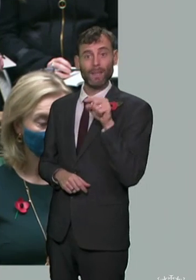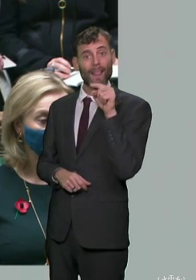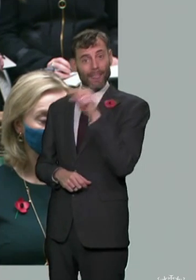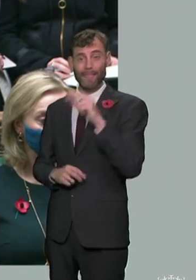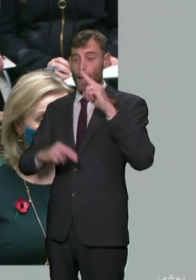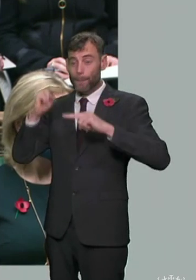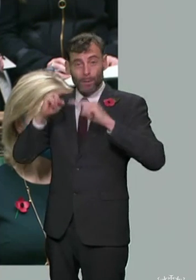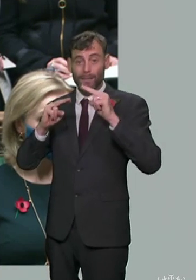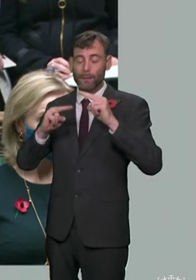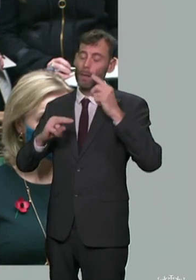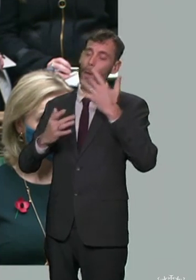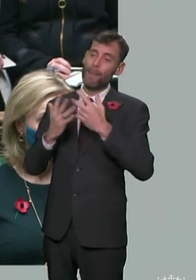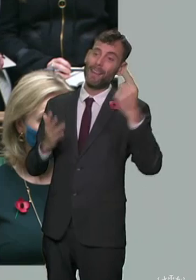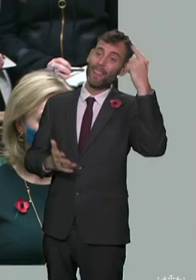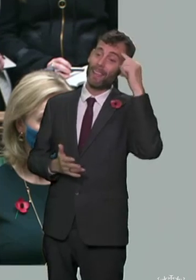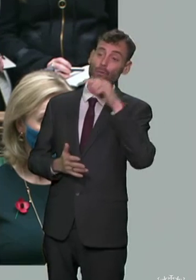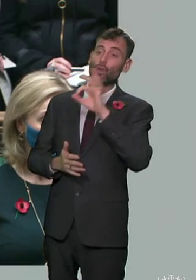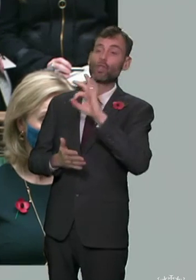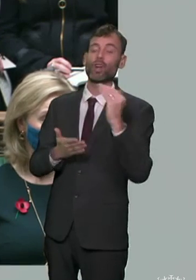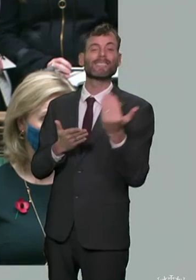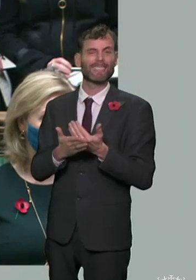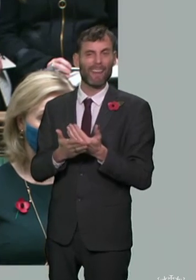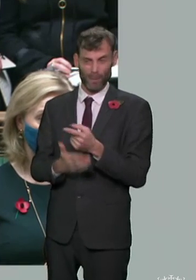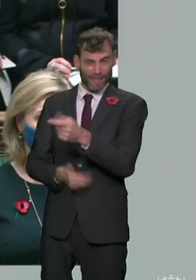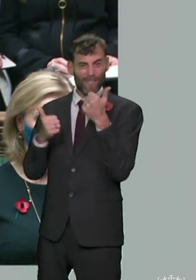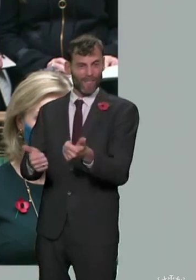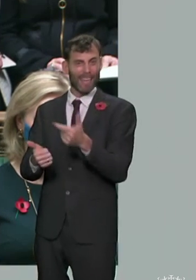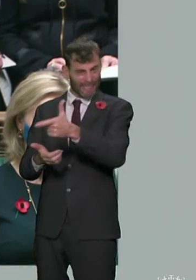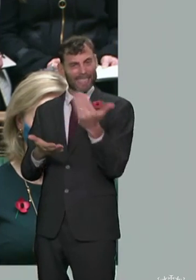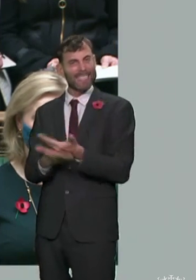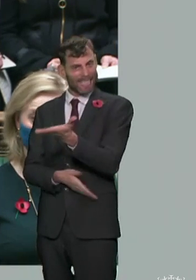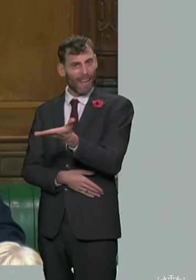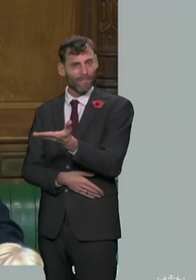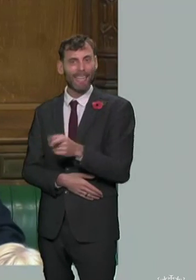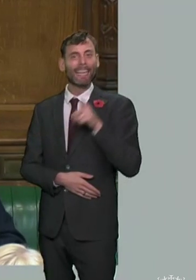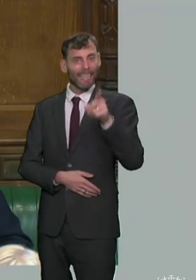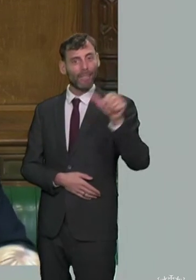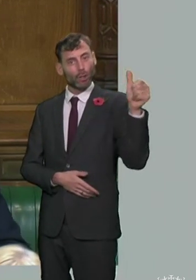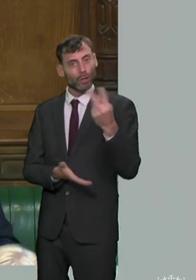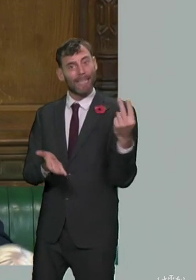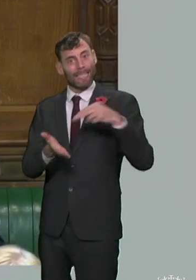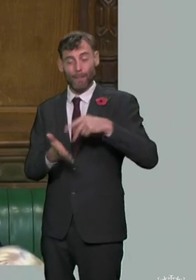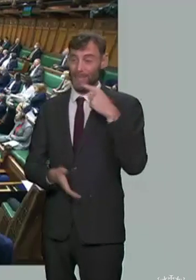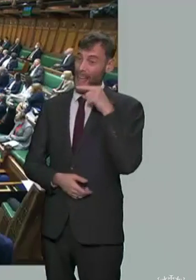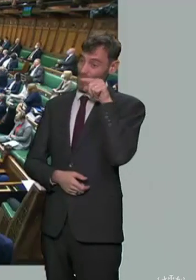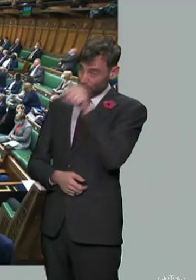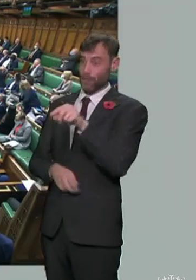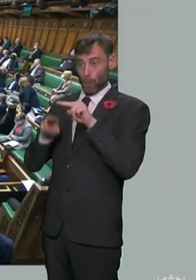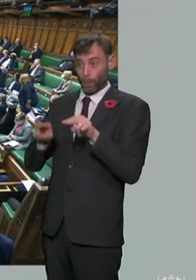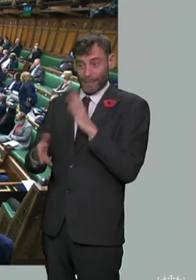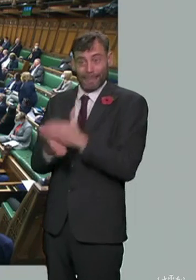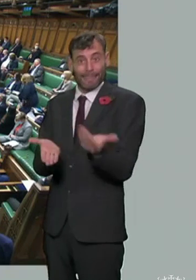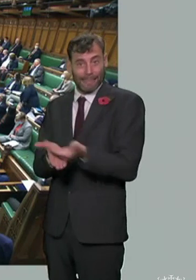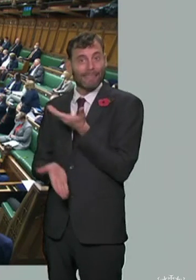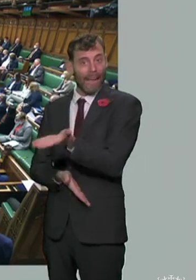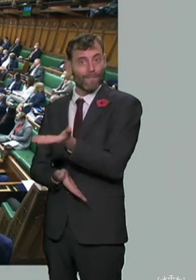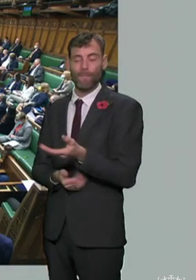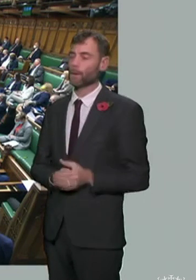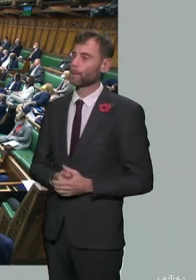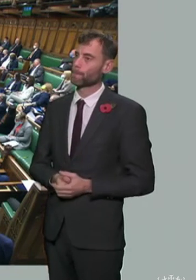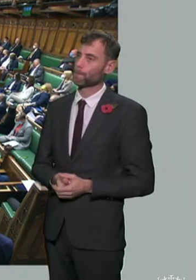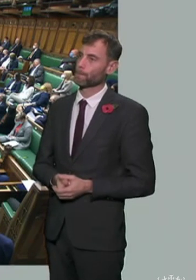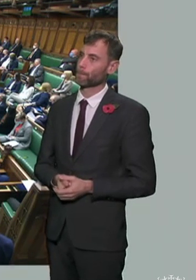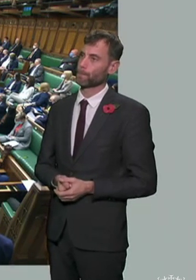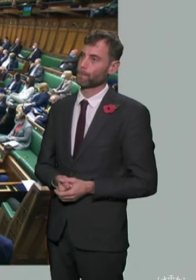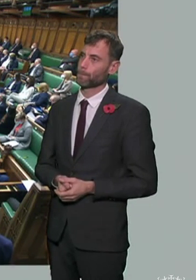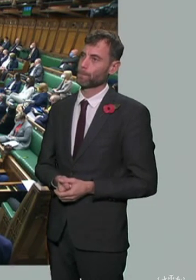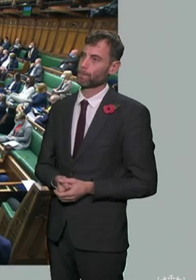Many millions of homes are not unsafe—and the honourable Gentleman should have the courage to say so.